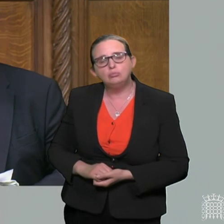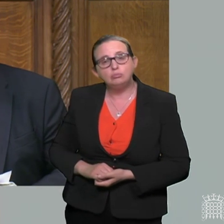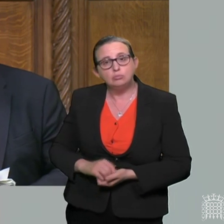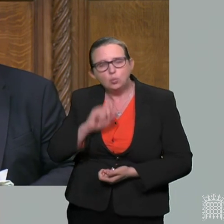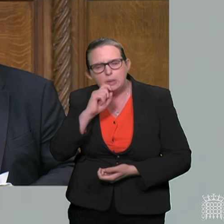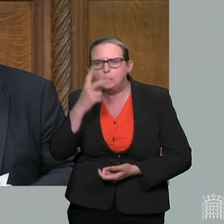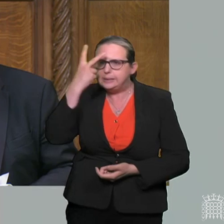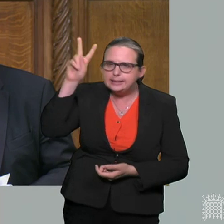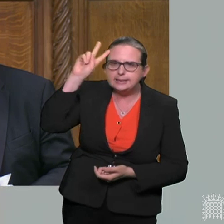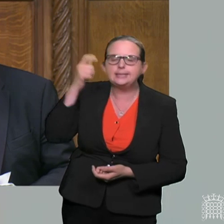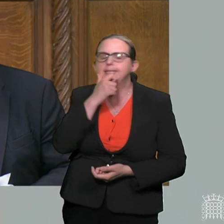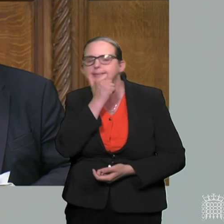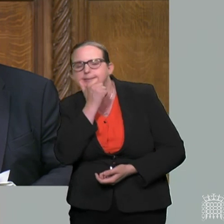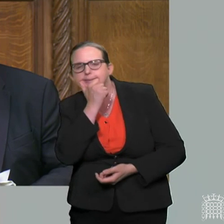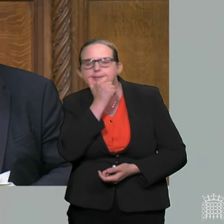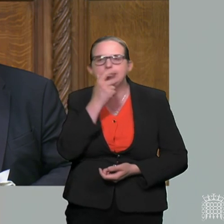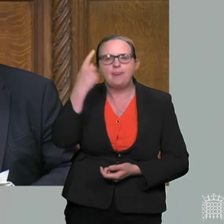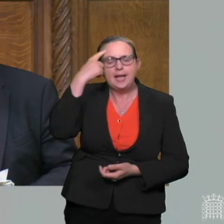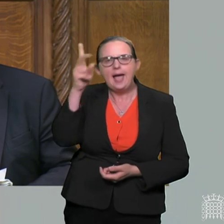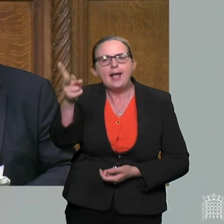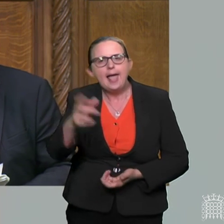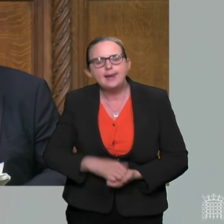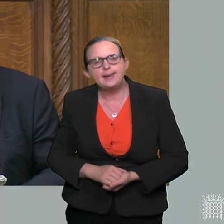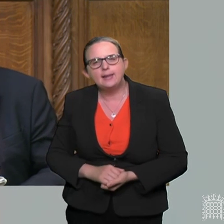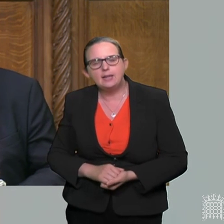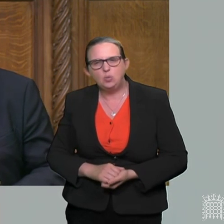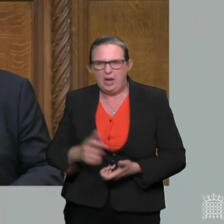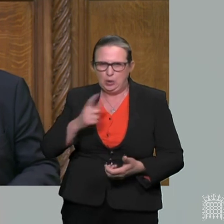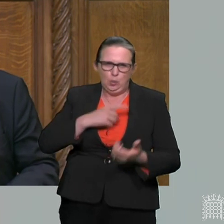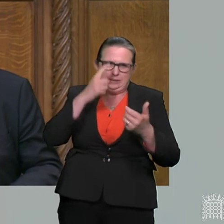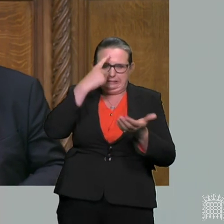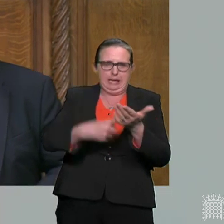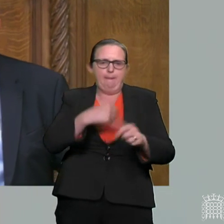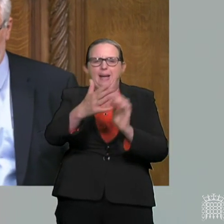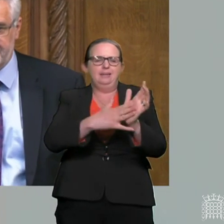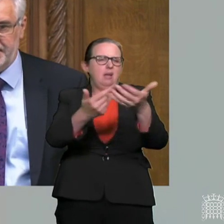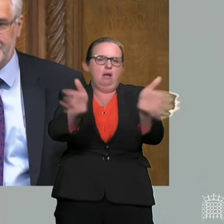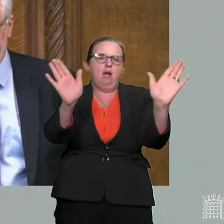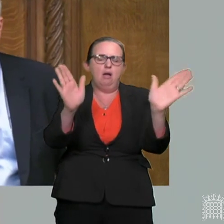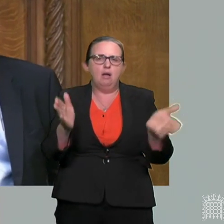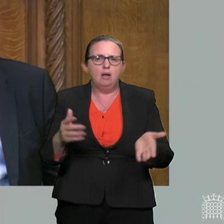Will he rethink the reckless gamble of lifting all these restrictions on Monday?